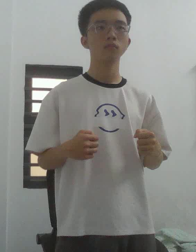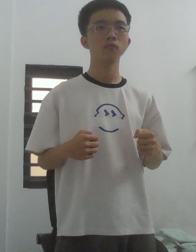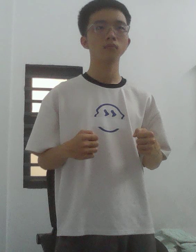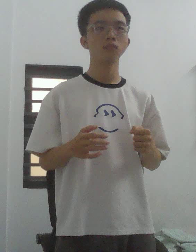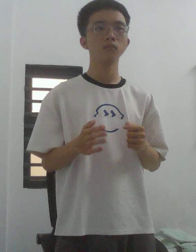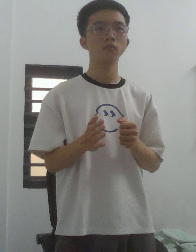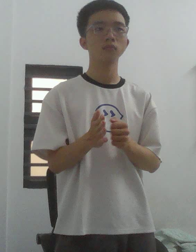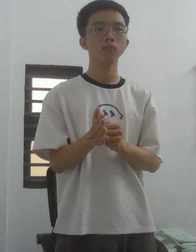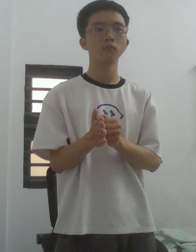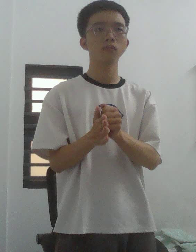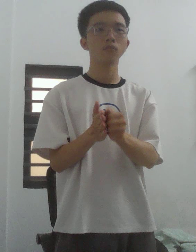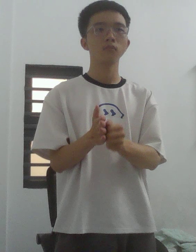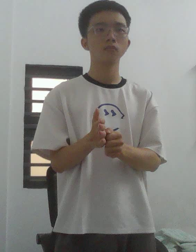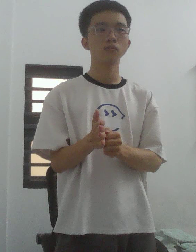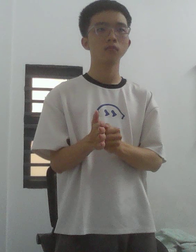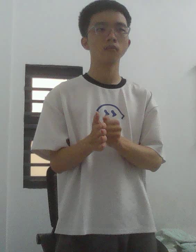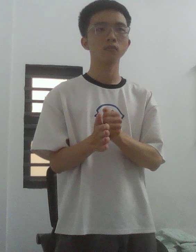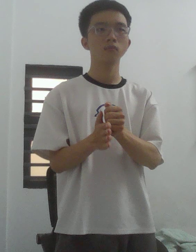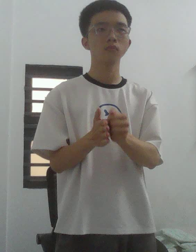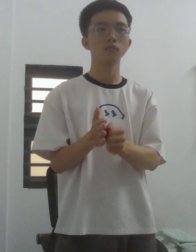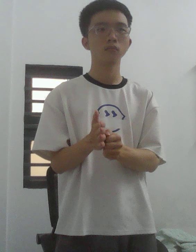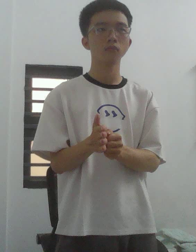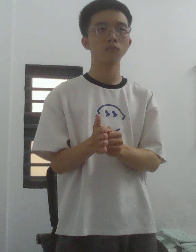thang